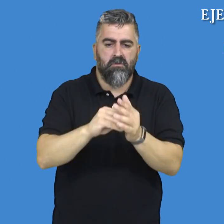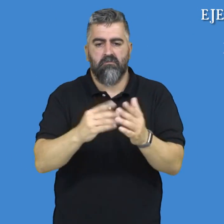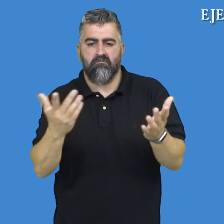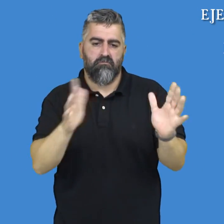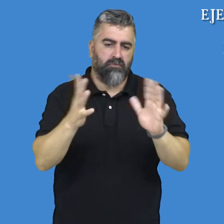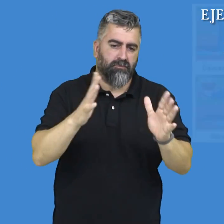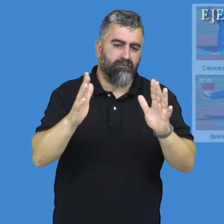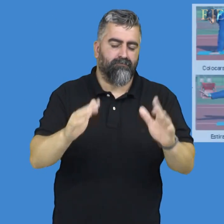época